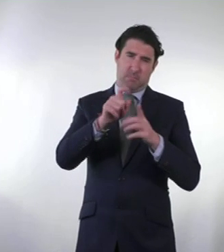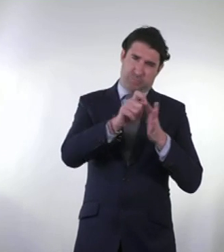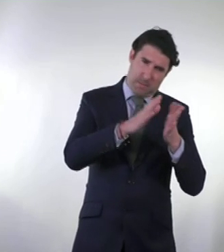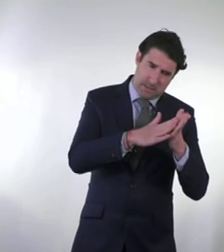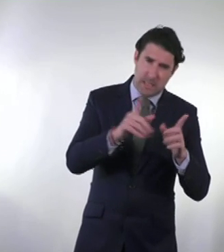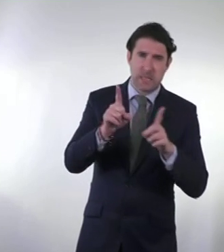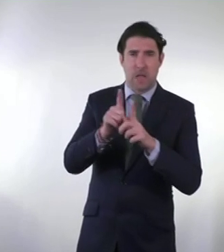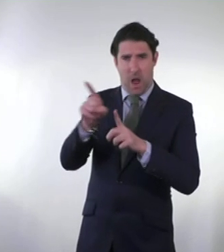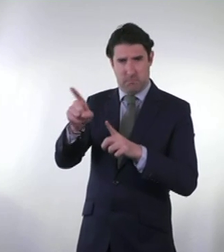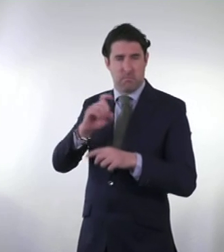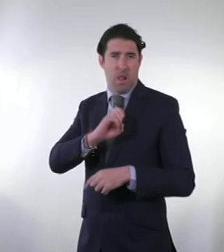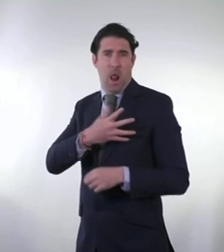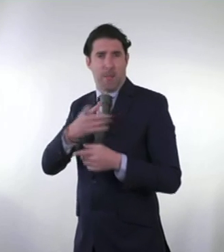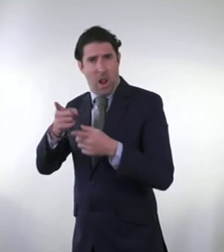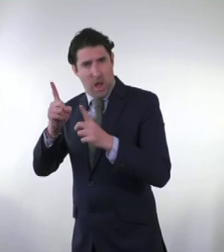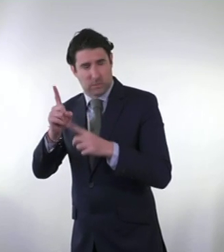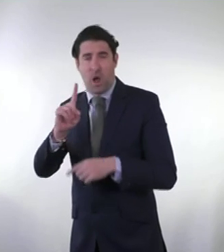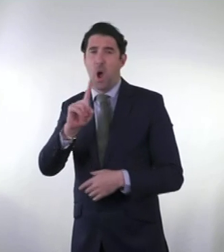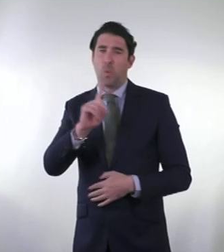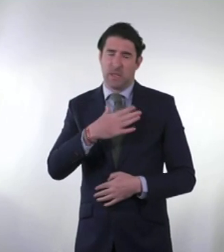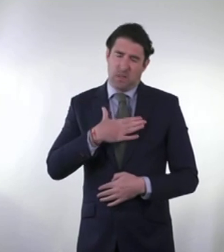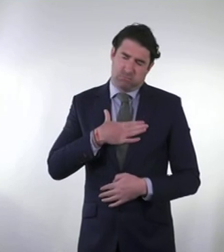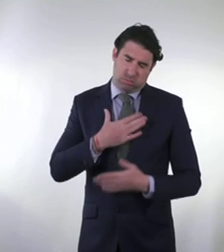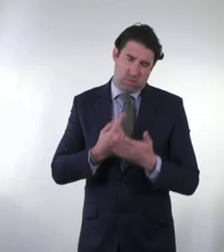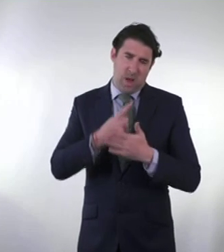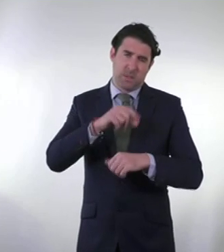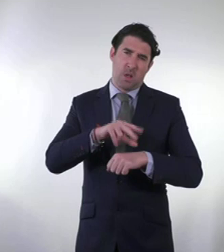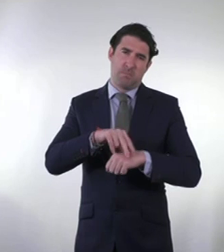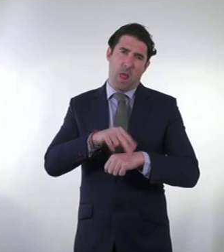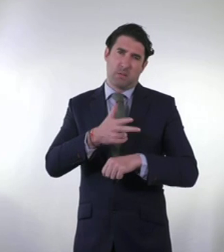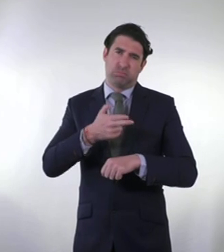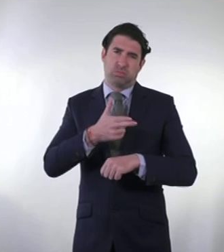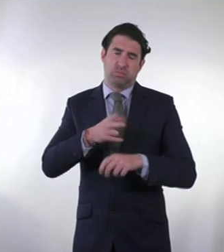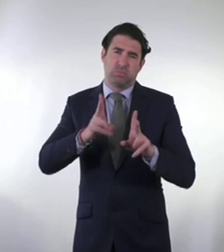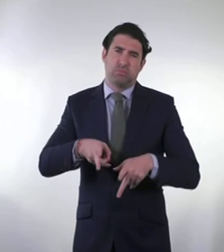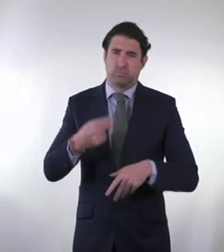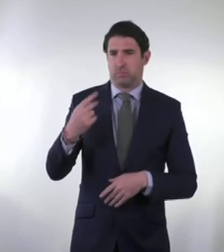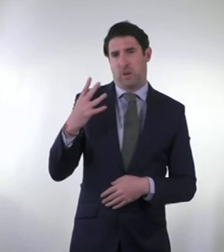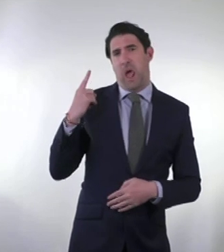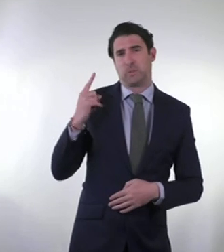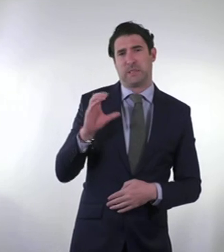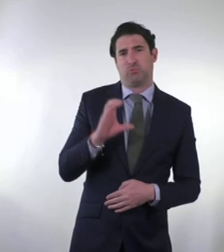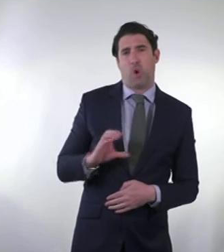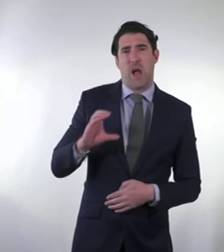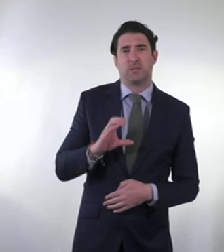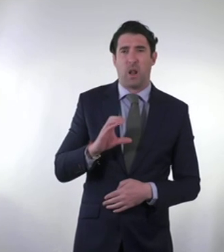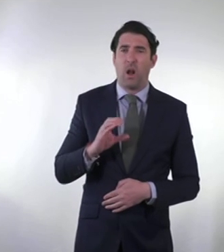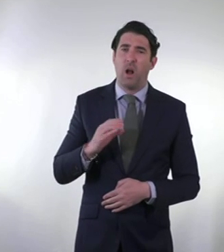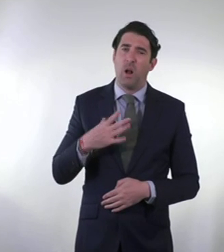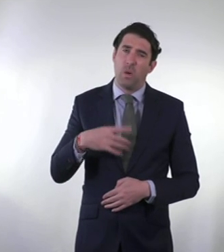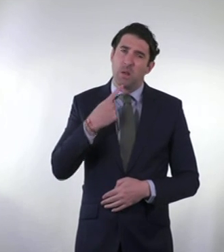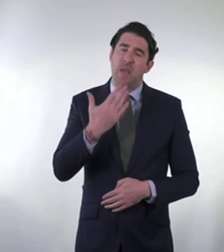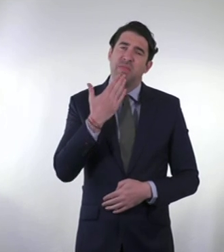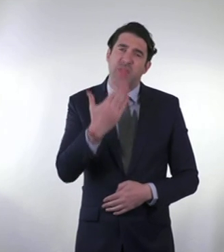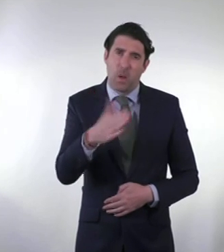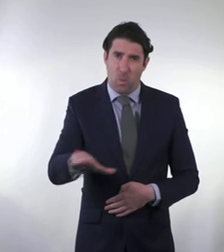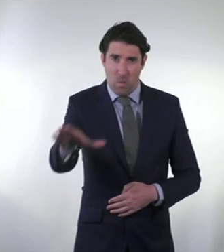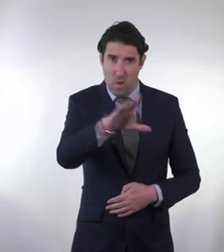It was a truly shocking incident. We should applaud the efforts of our police and all our emergency services, who do a wonderful job keeping the rest of us safe.